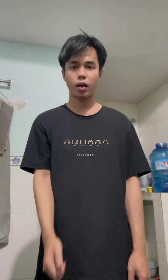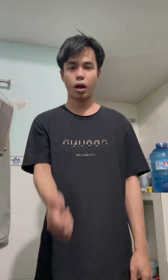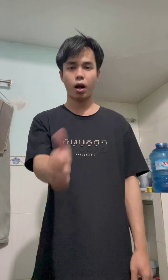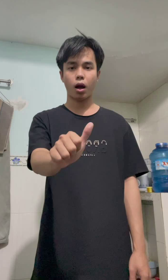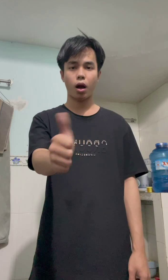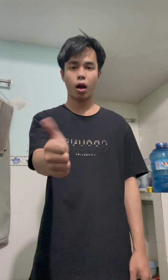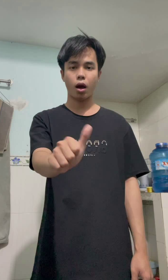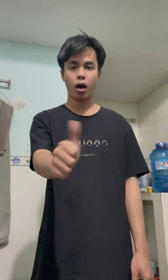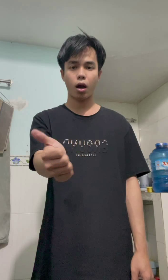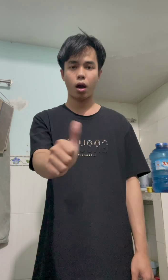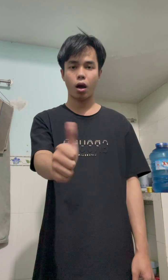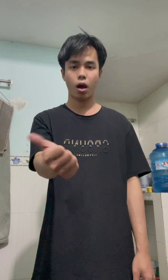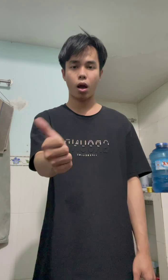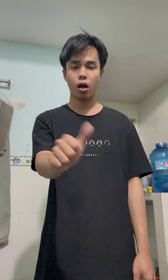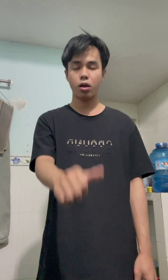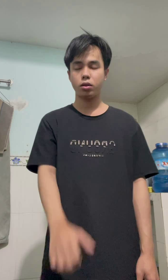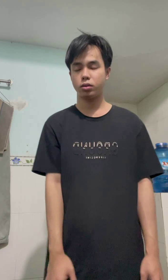ai